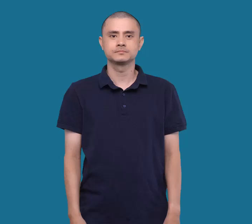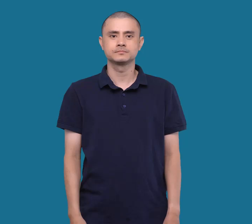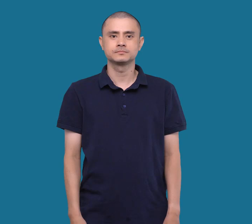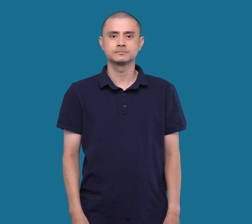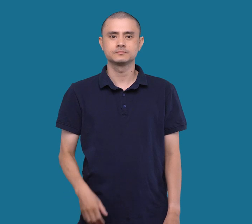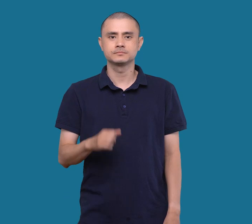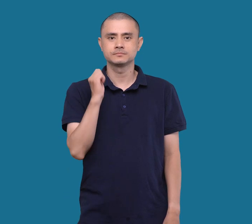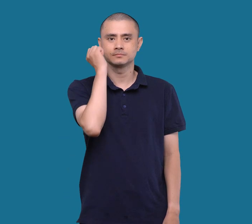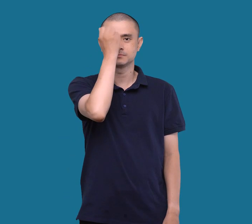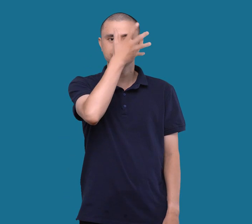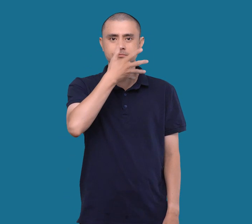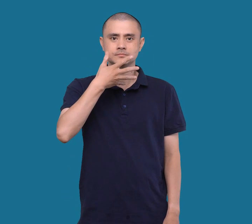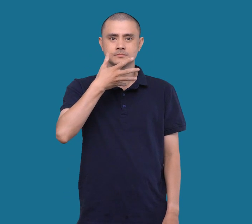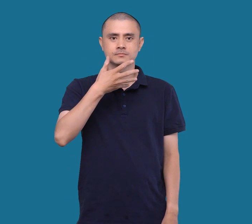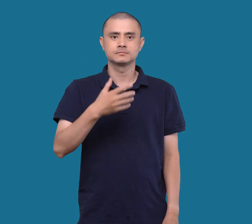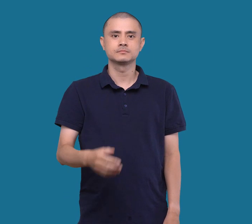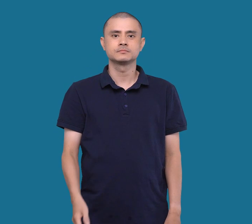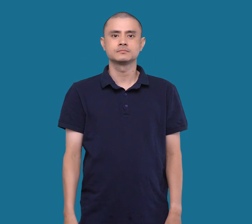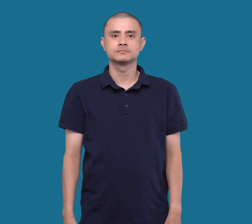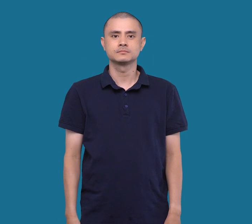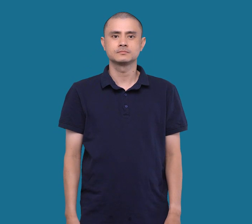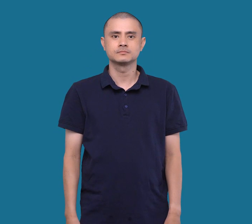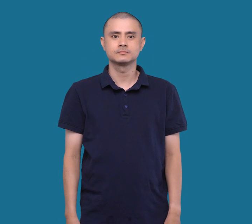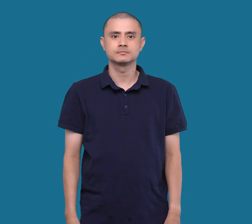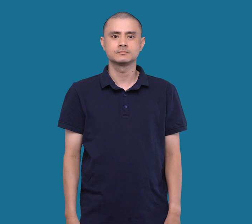Ả Rập (nước Ả Rập)